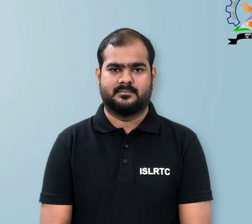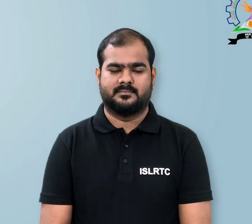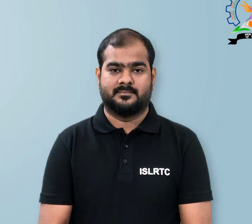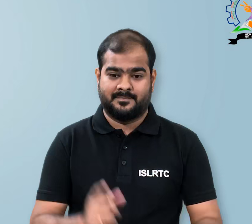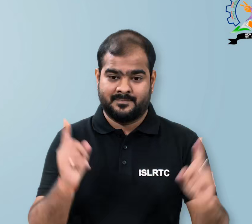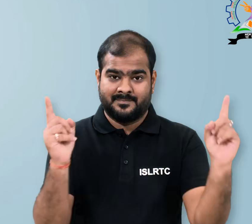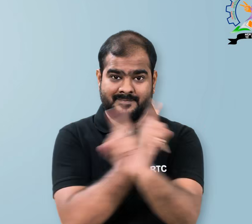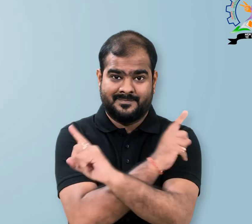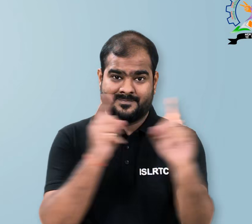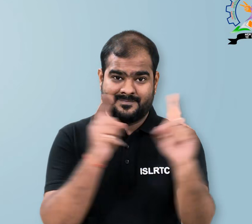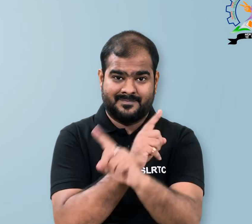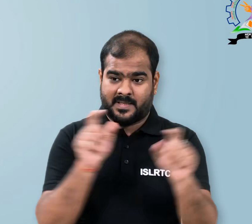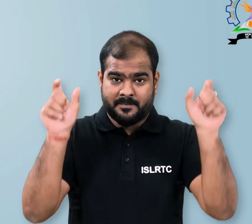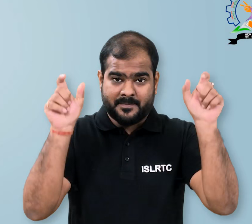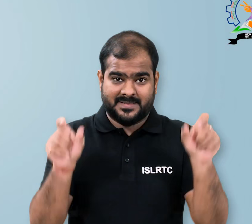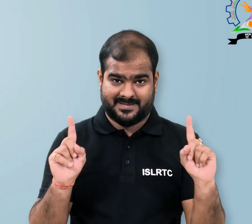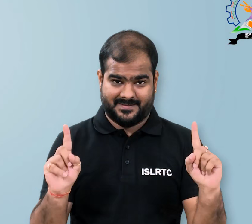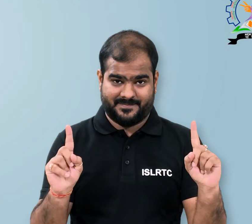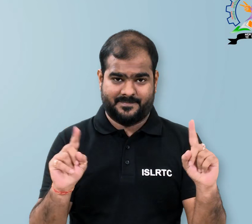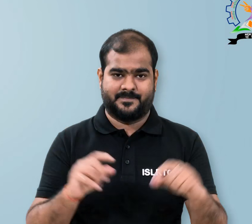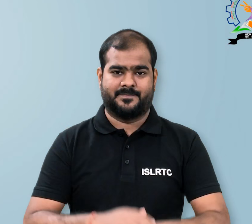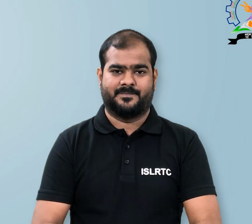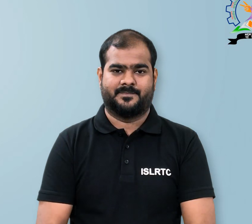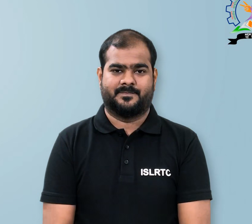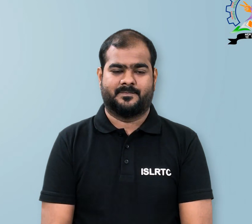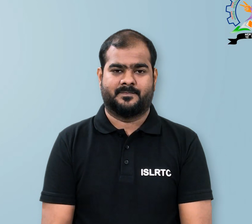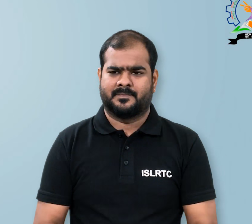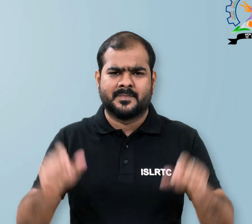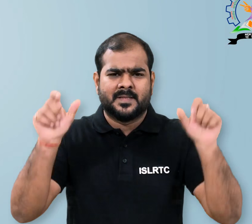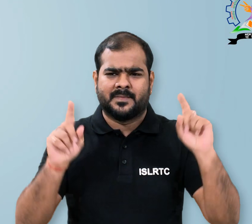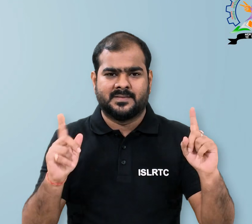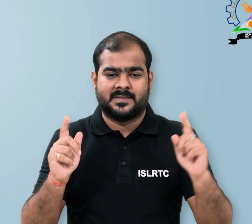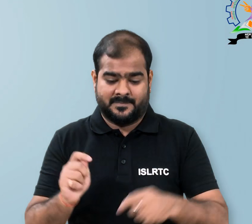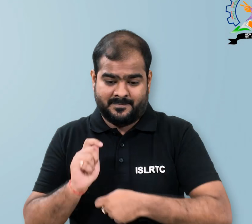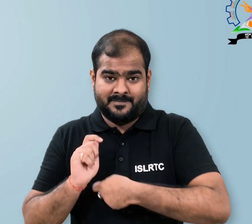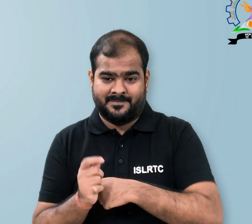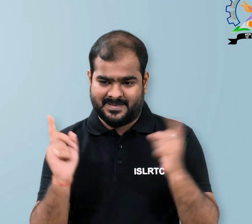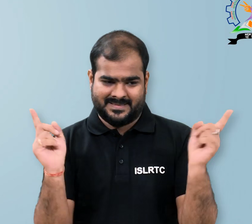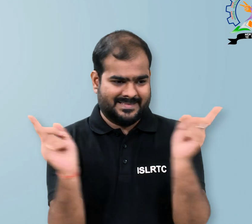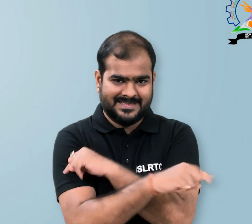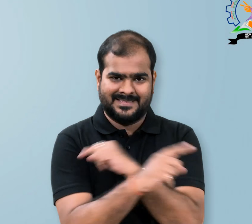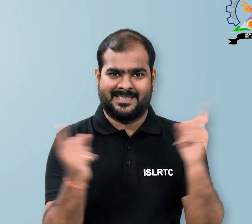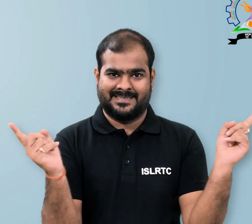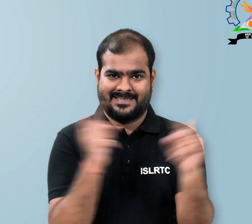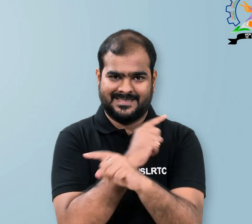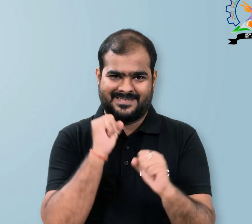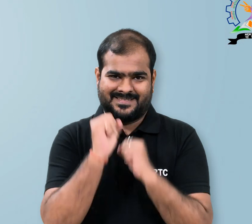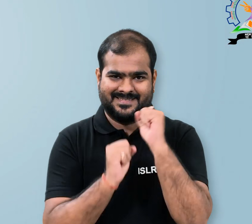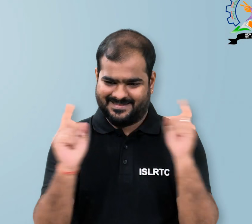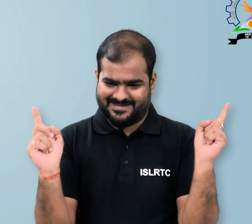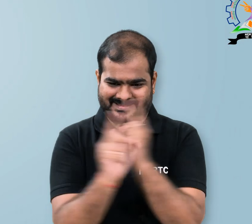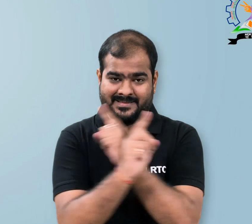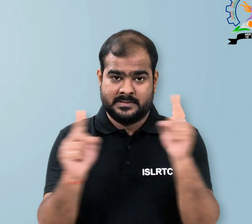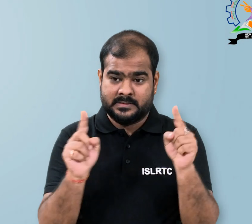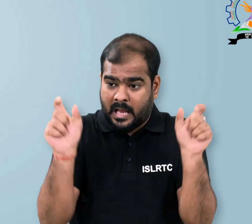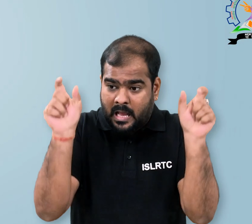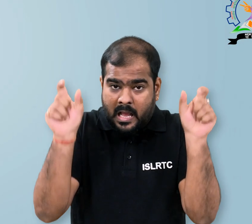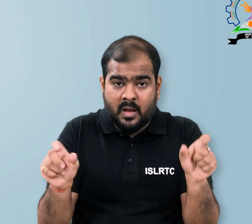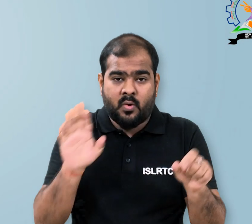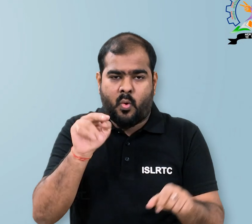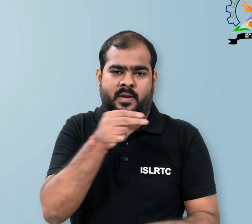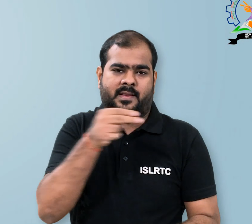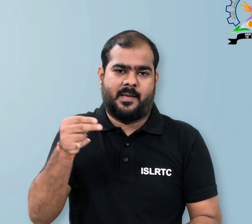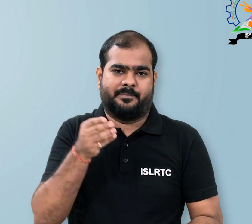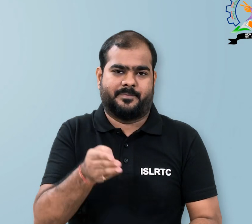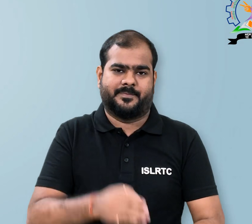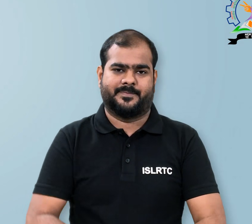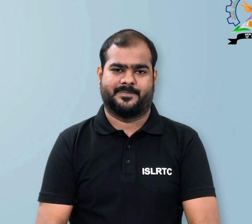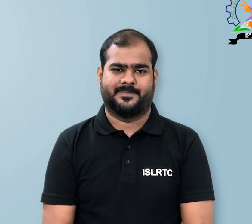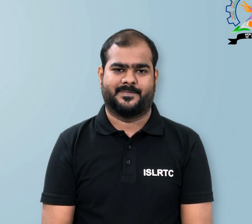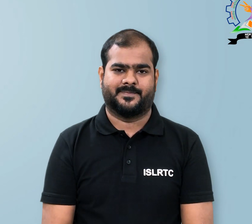Running Between Wickets In cricket, Running between wicket is when the batsmen run from one crease to the other crease to score runs.